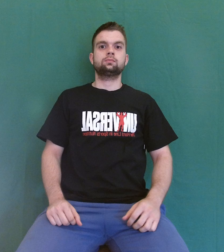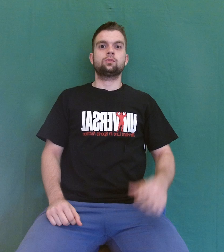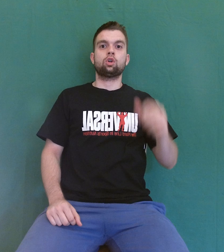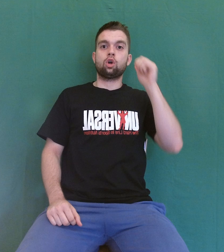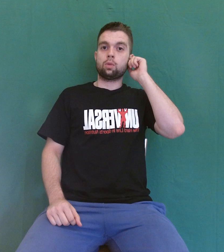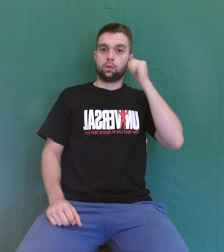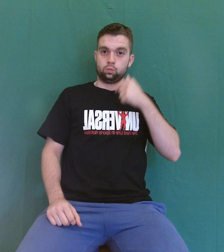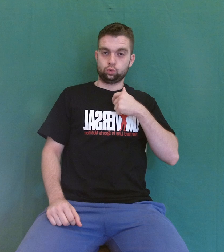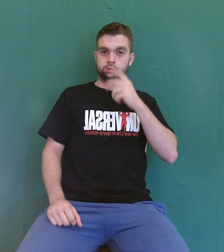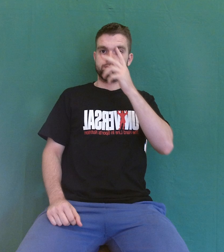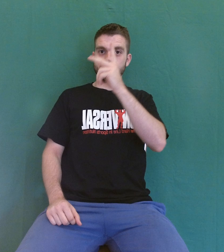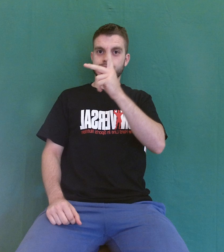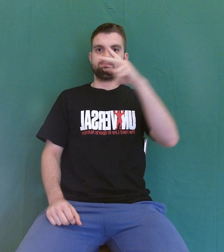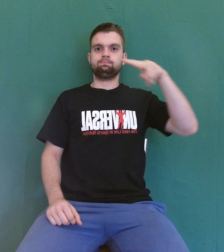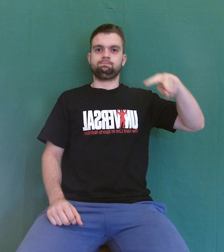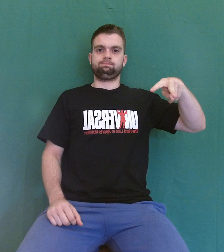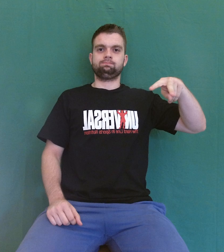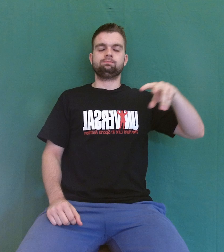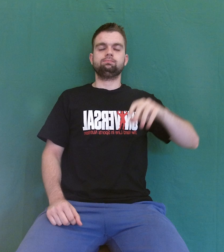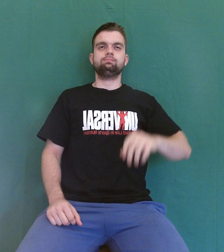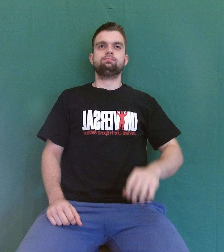ΟΝΟΜΑ ΜΟΥ Κ.Λ.